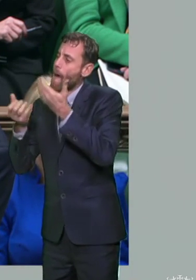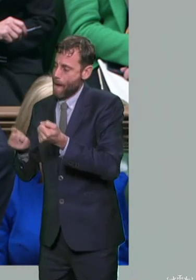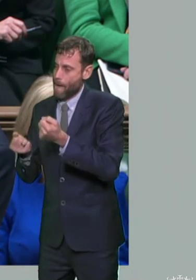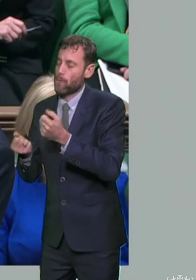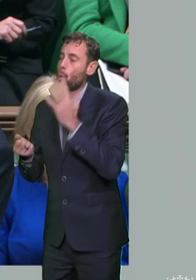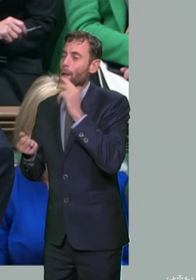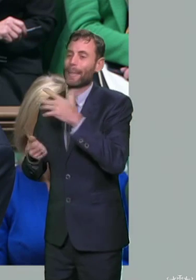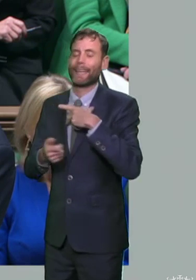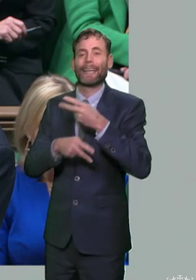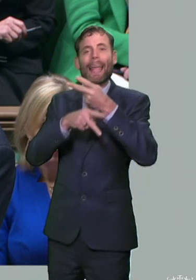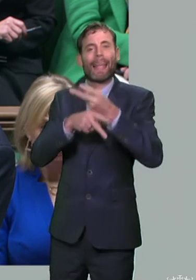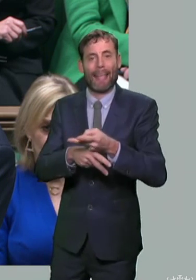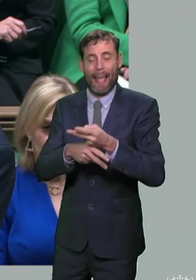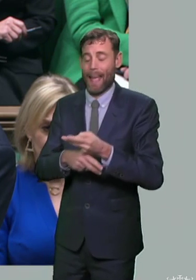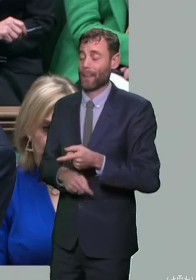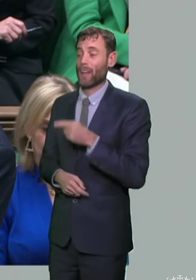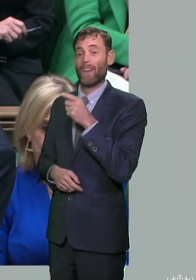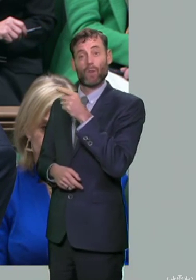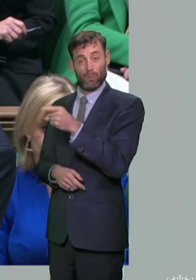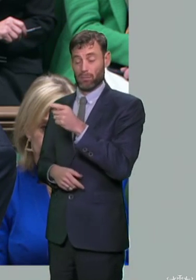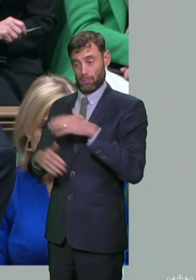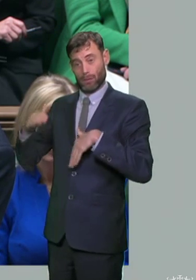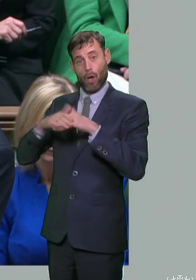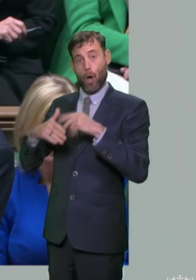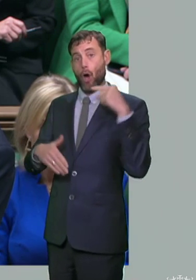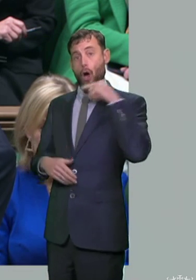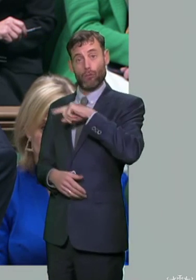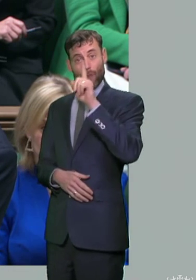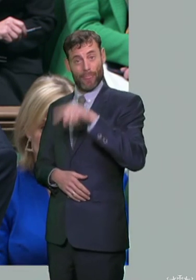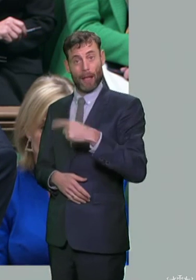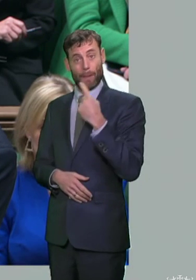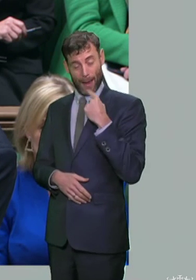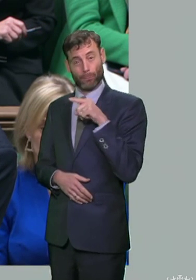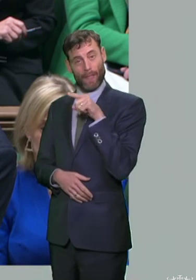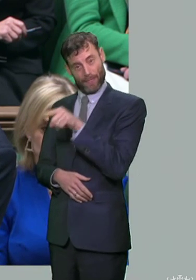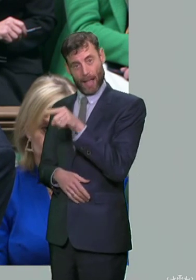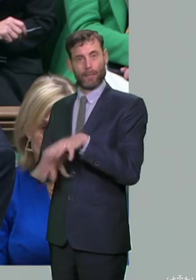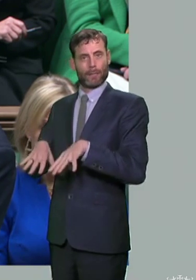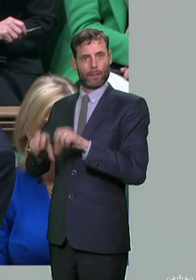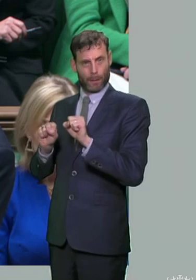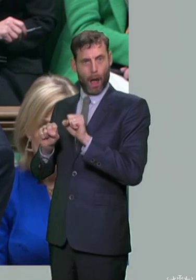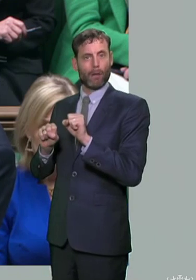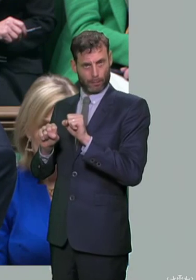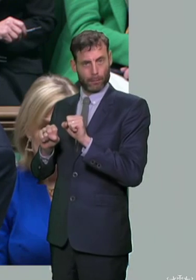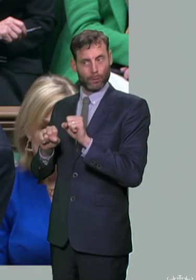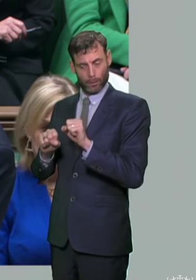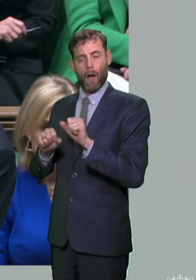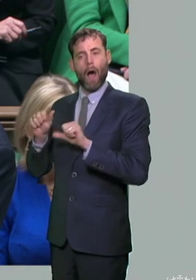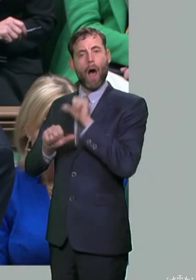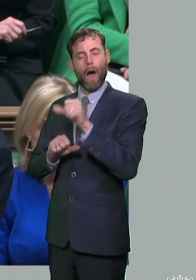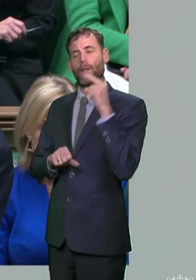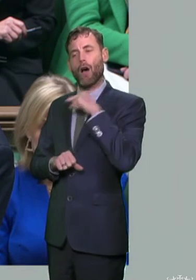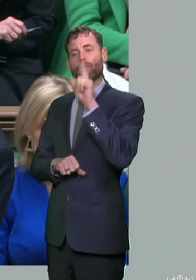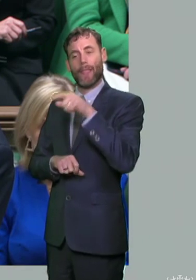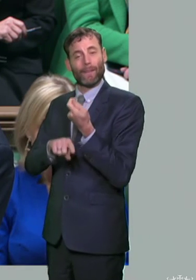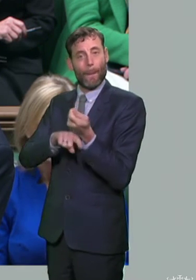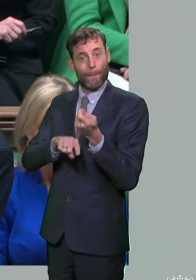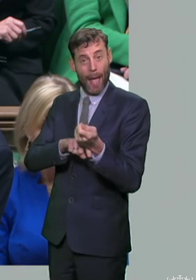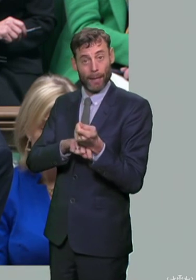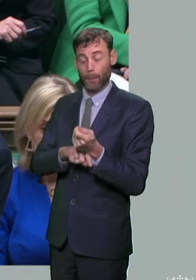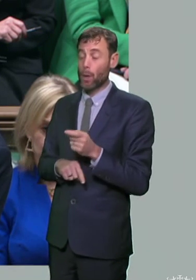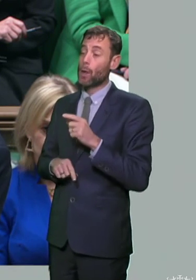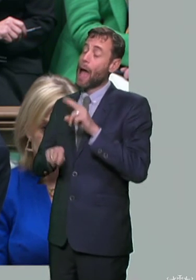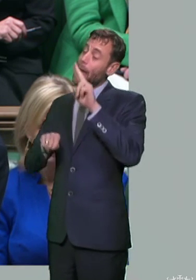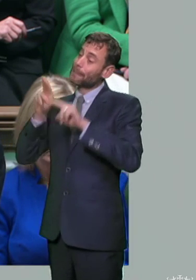If you go down to £100,000, that is the beginning of where we will ask you to contribute, but your home is not included in that.